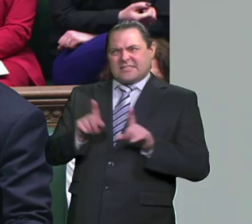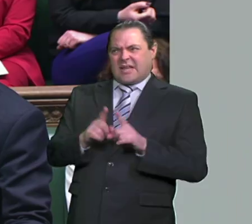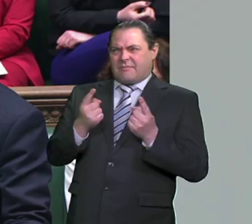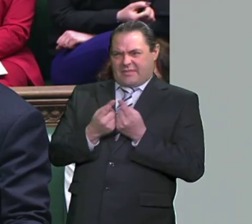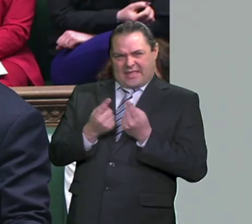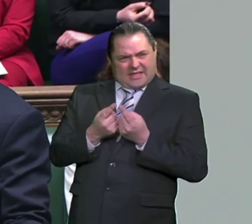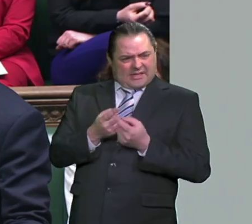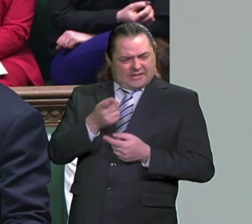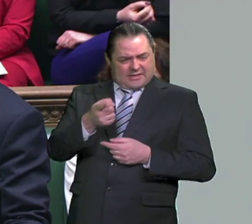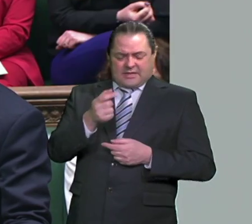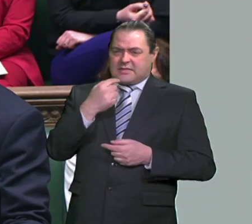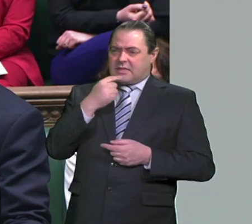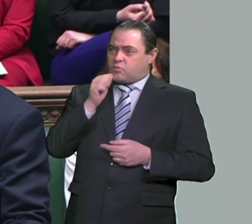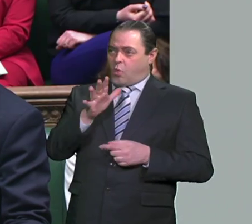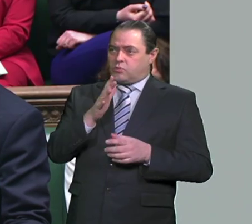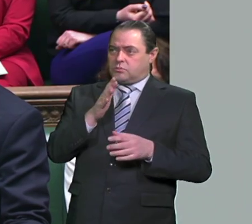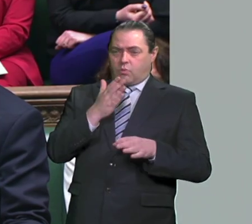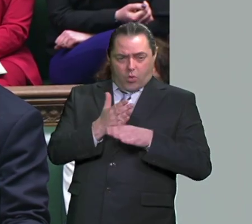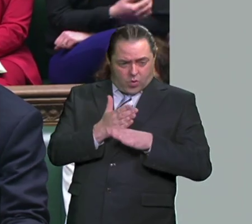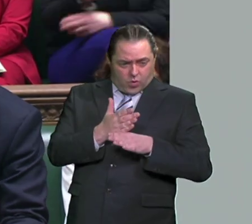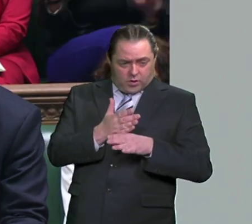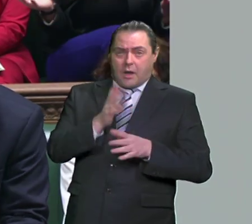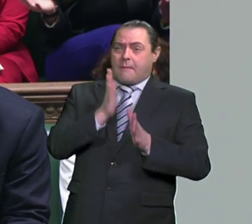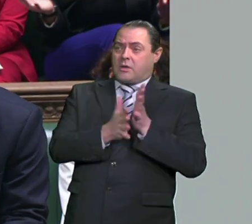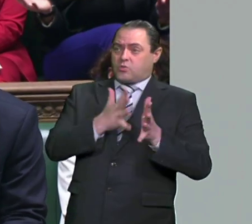We said that it would not work; the Government passed the law and the numbers went up.